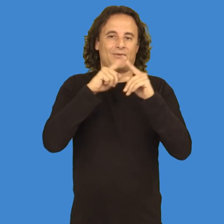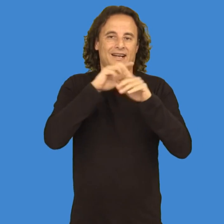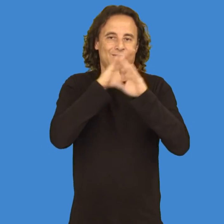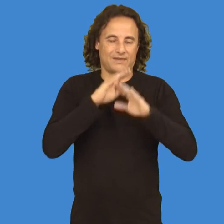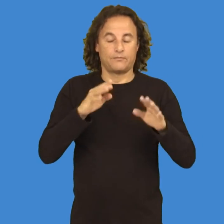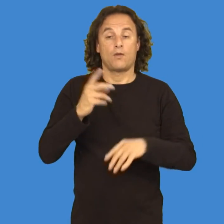resultado